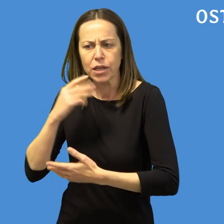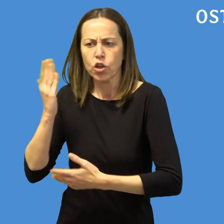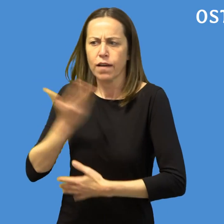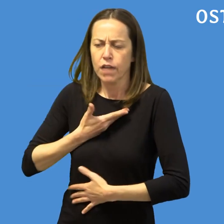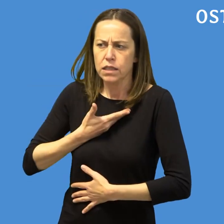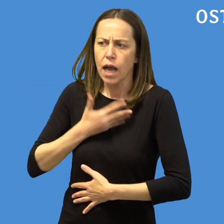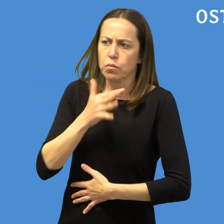afectar